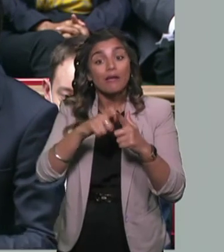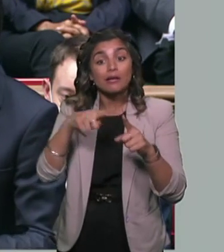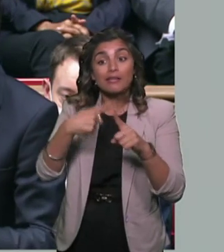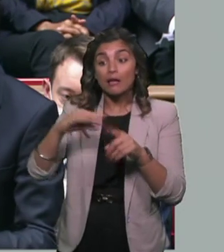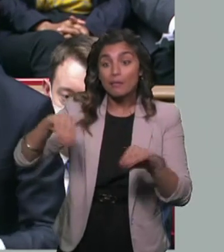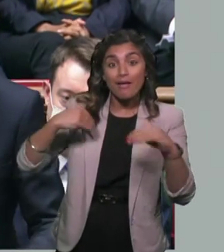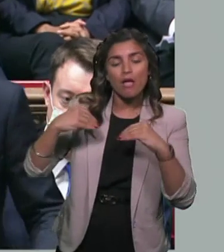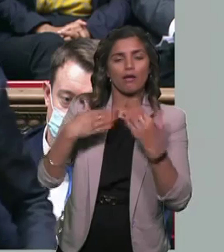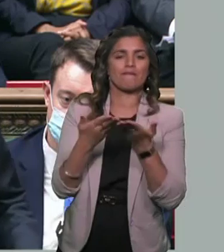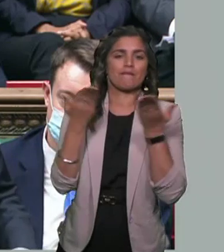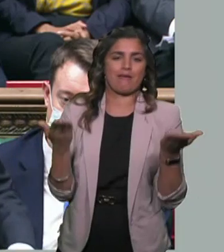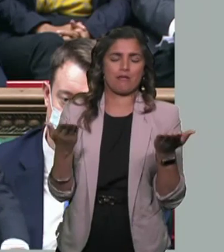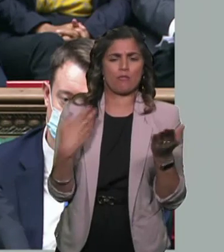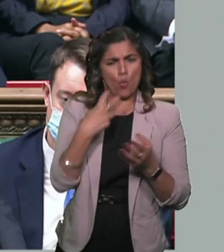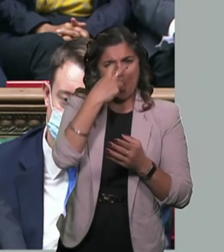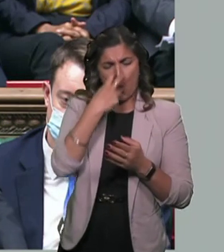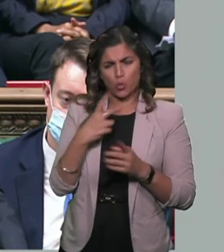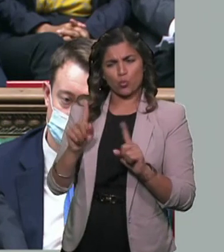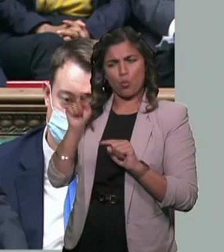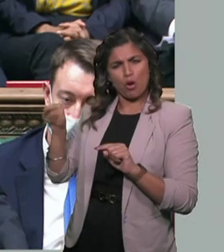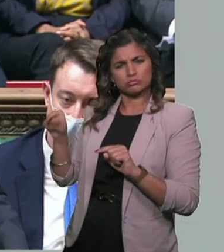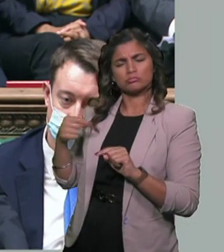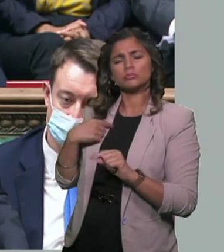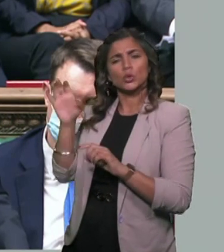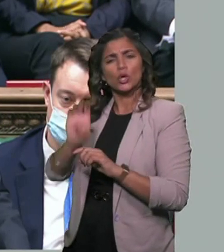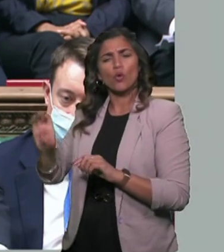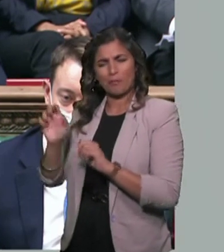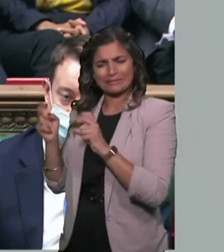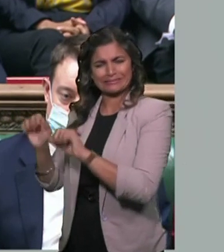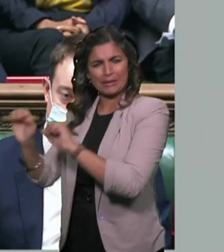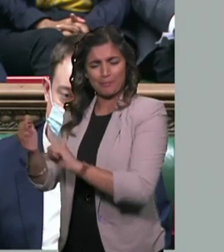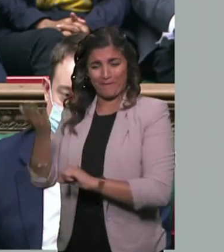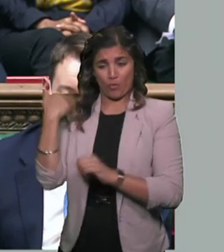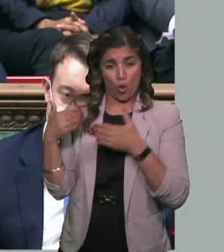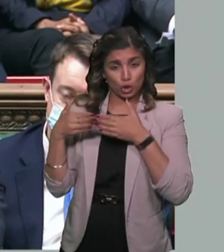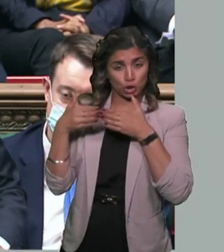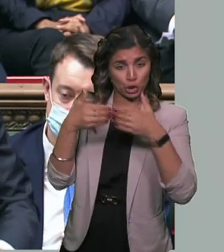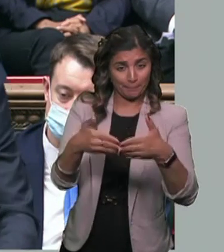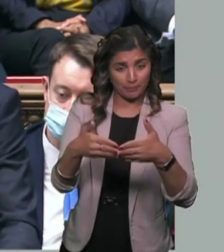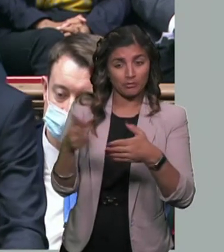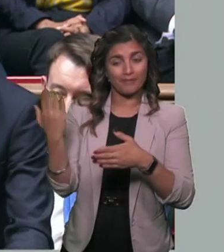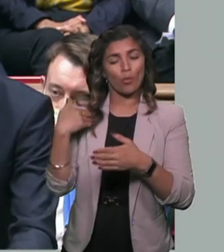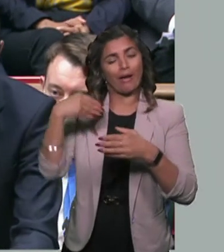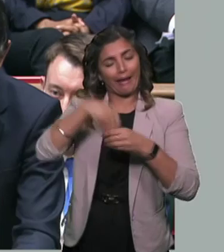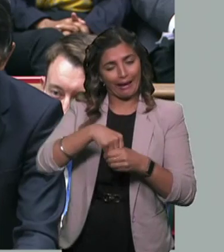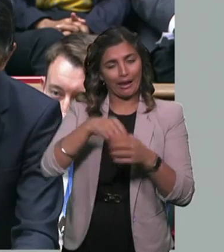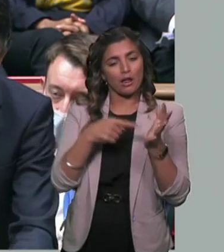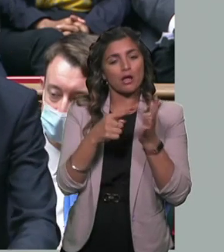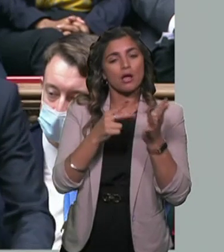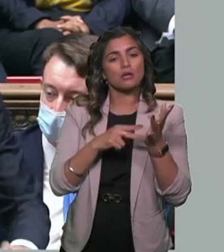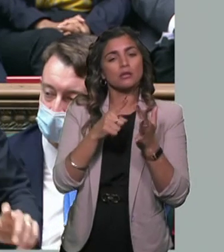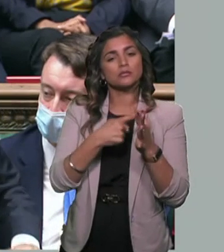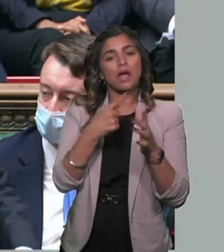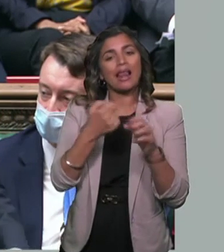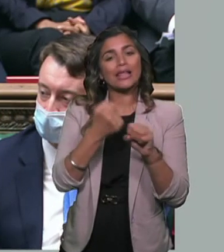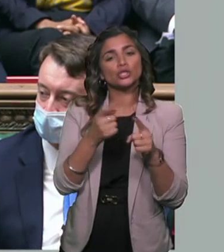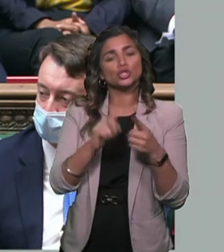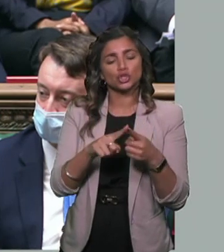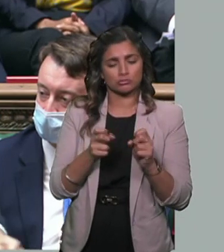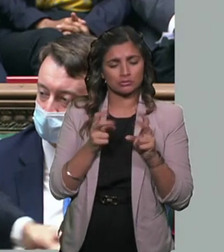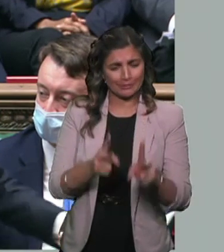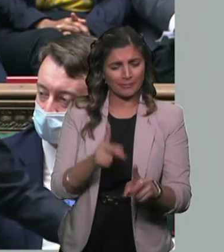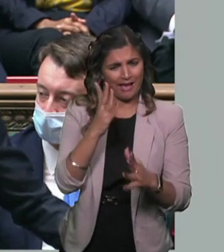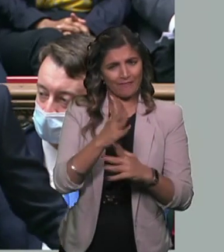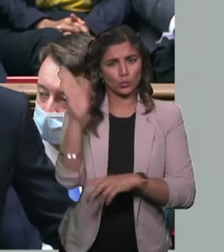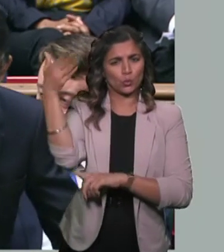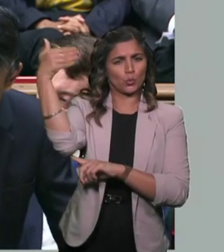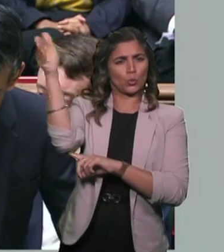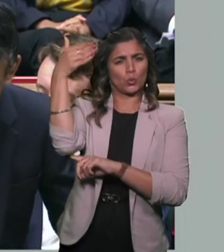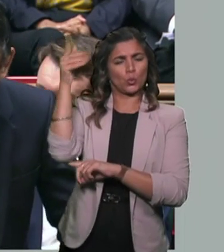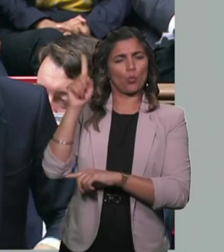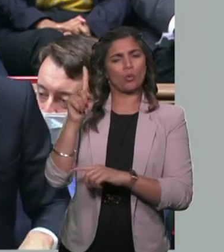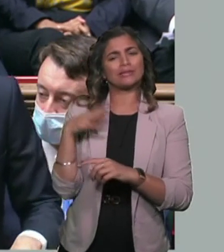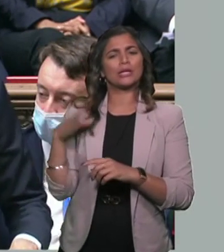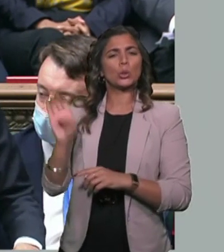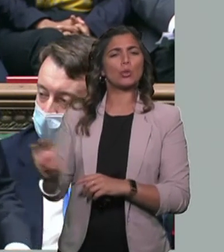When we were in the old EU system, ships in the tonnage tax regime were required to fly the flag of an EU state, but that does not make sense for an independent nation.